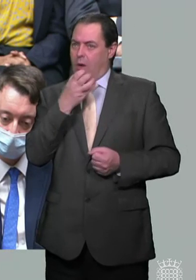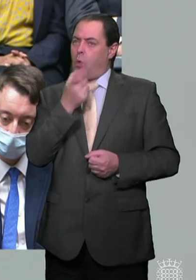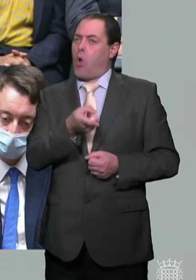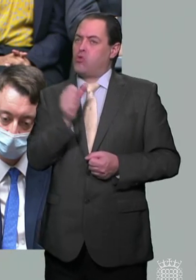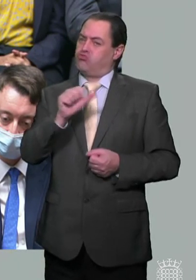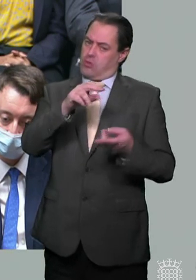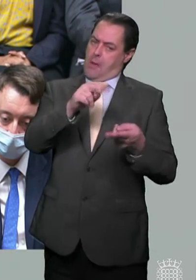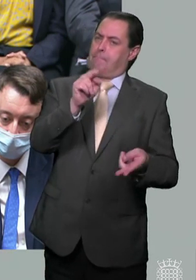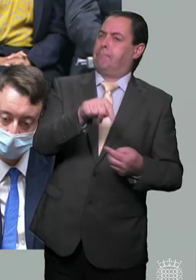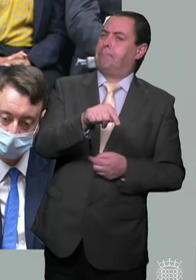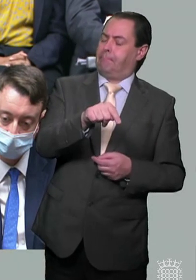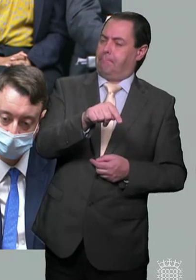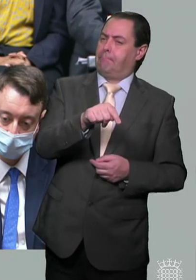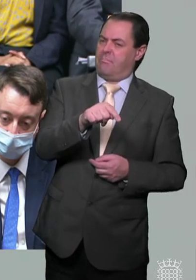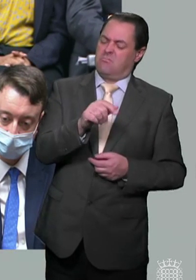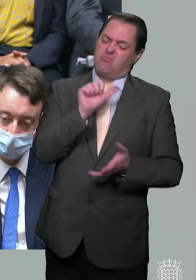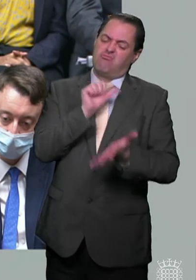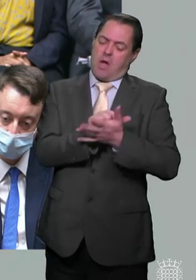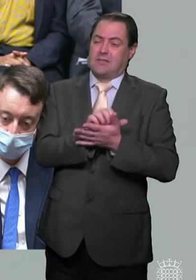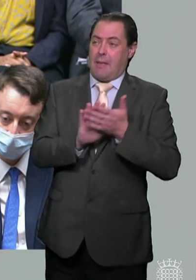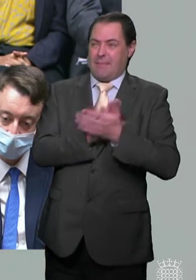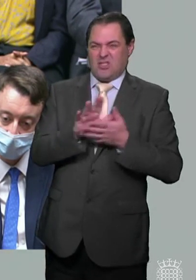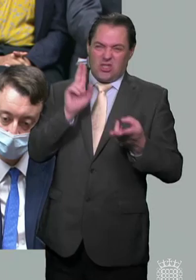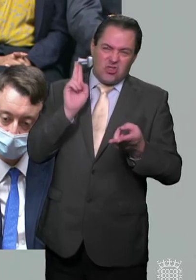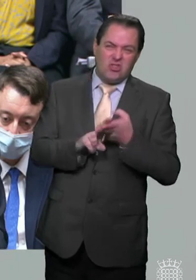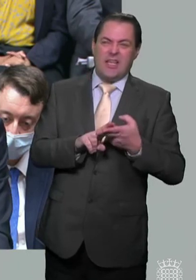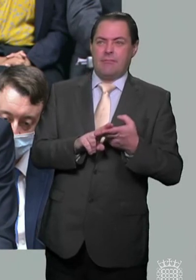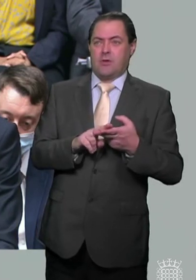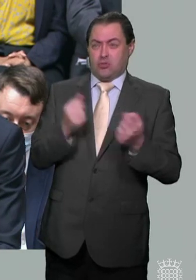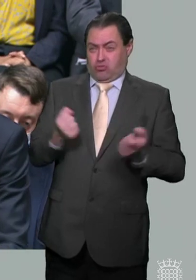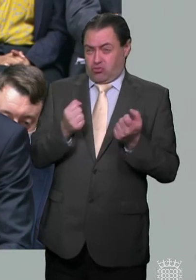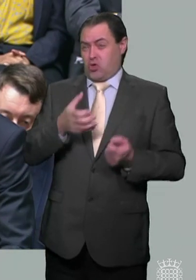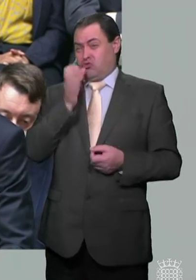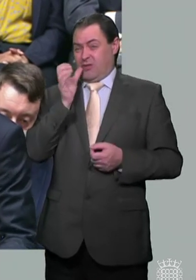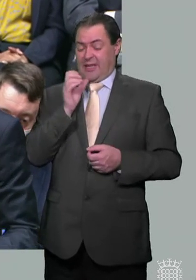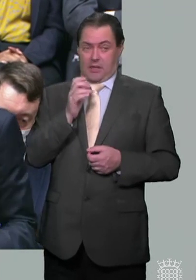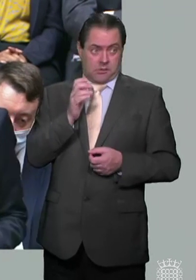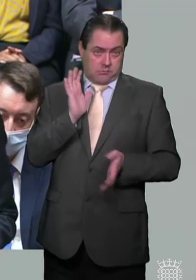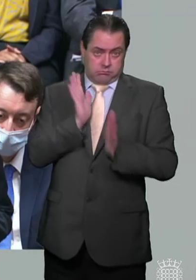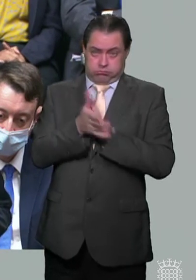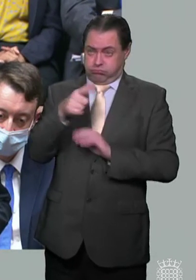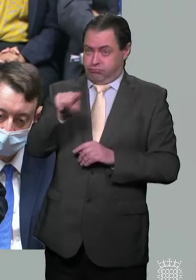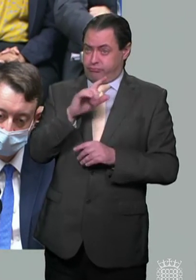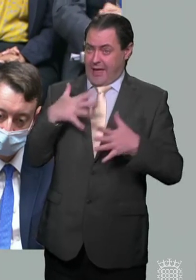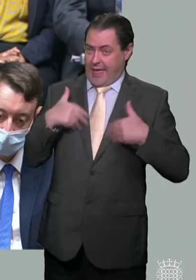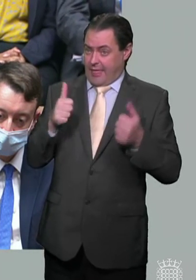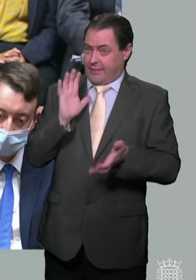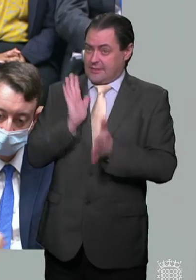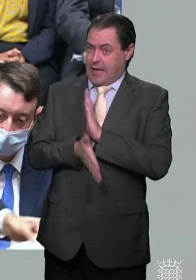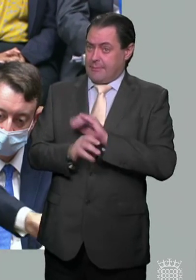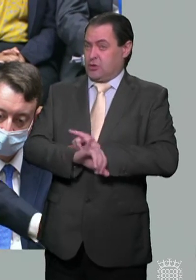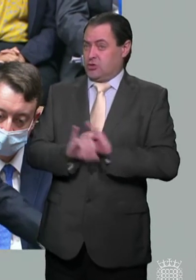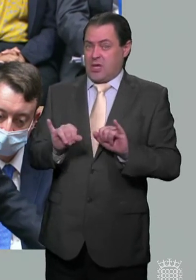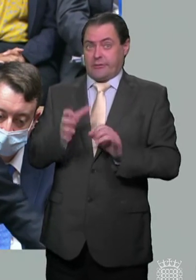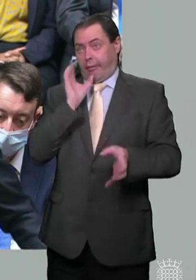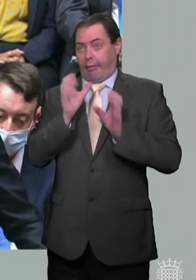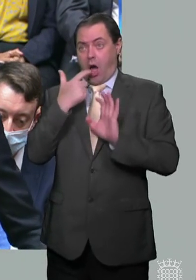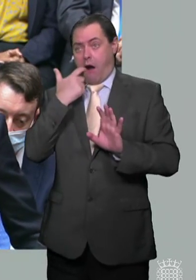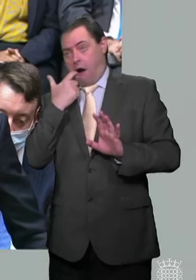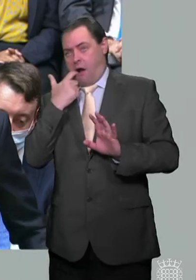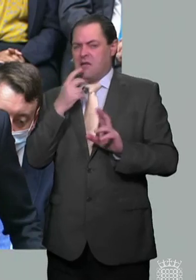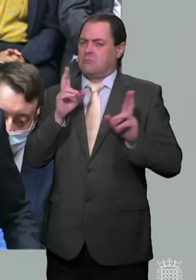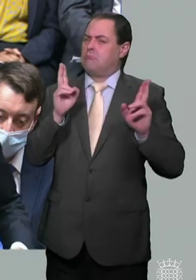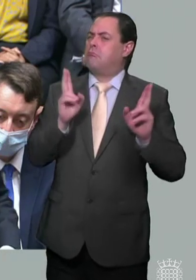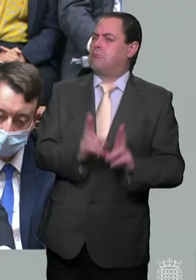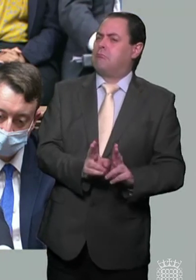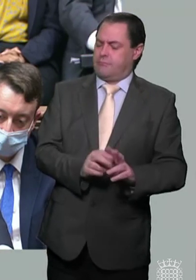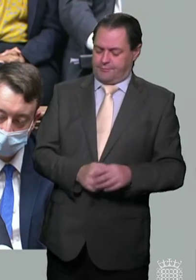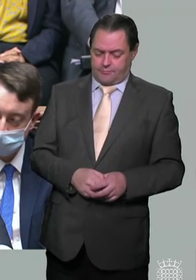That is the right thing to do, and it will help to end the era of cheap, high-strength drinks which can harm public health and enable problem drinking.